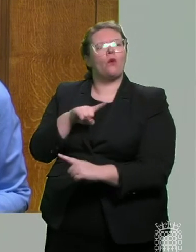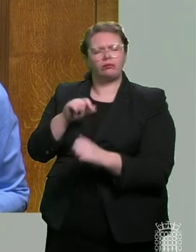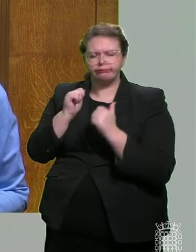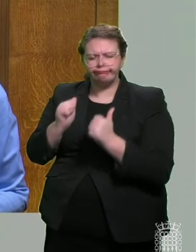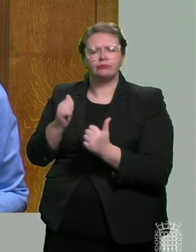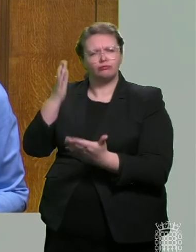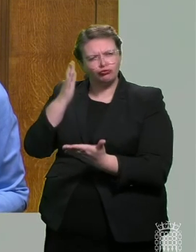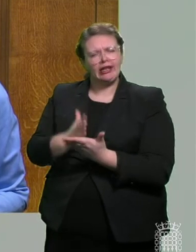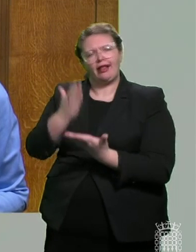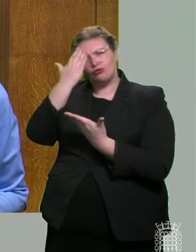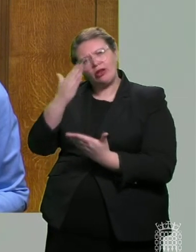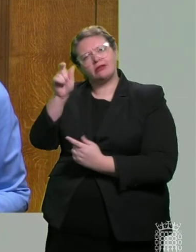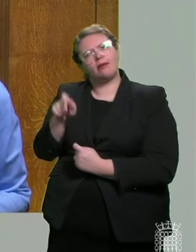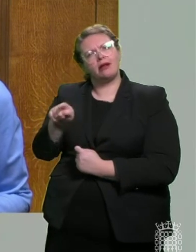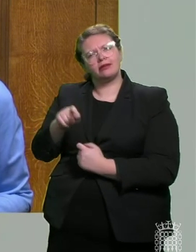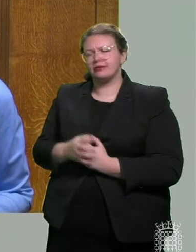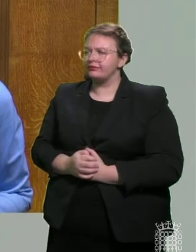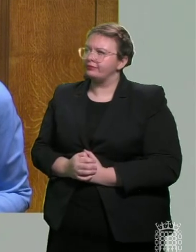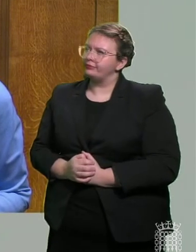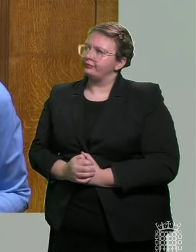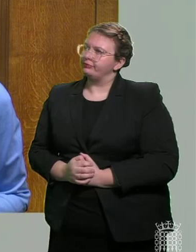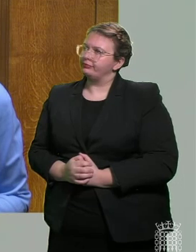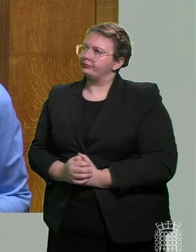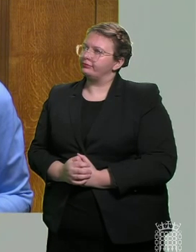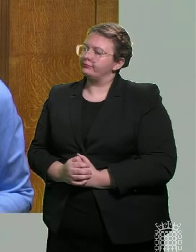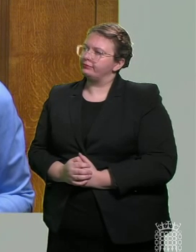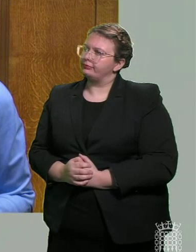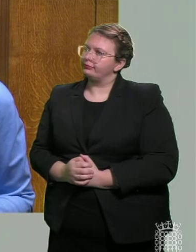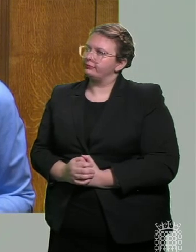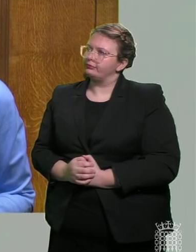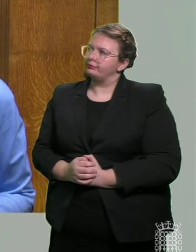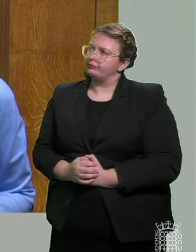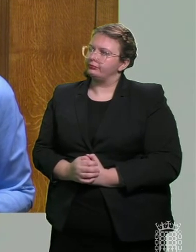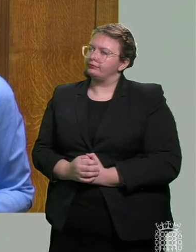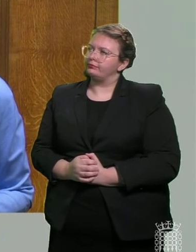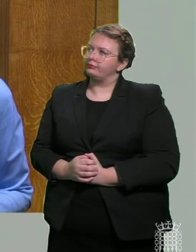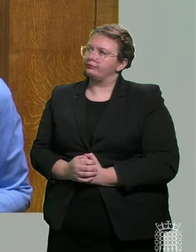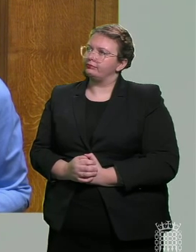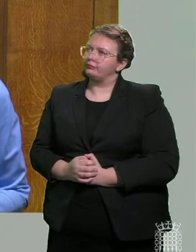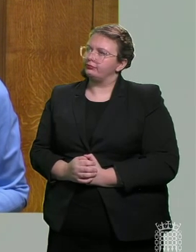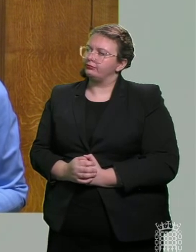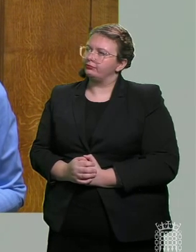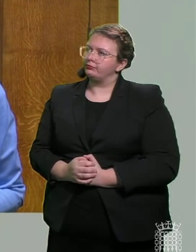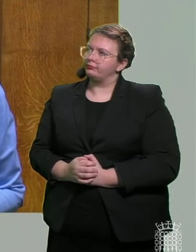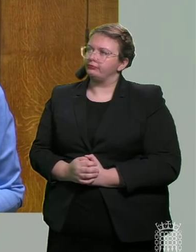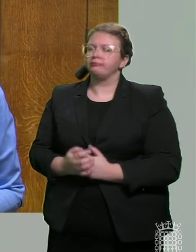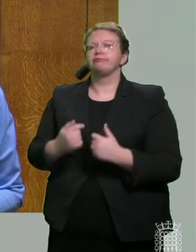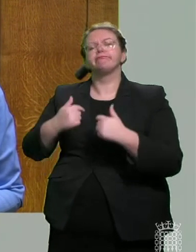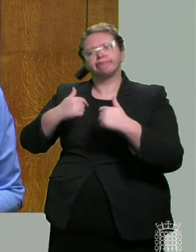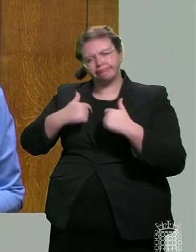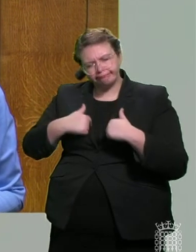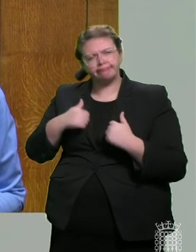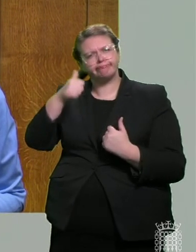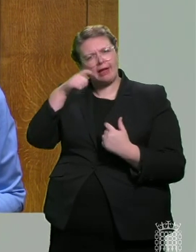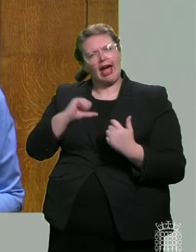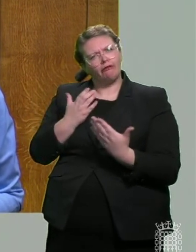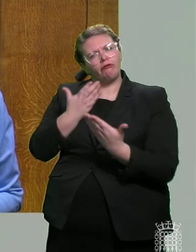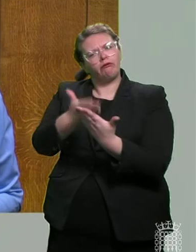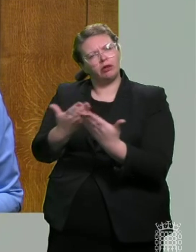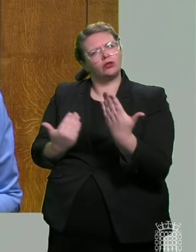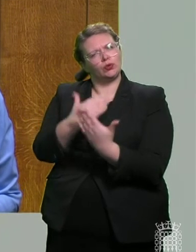I am sure my right honourable Friend is aware that my ten-minute rule Bill would increase the maximum penalty for death by dangerous driving to life imprisonment.